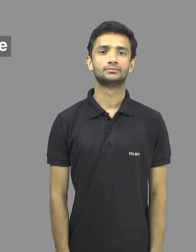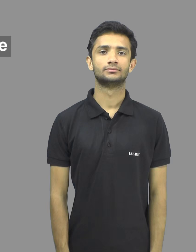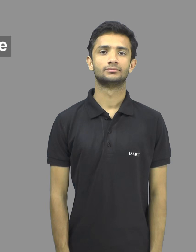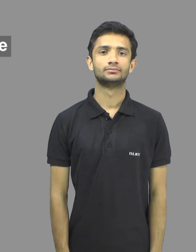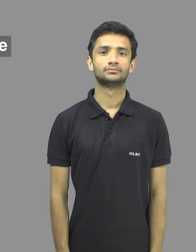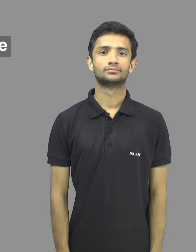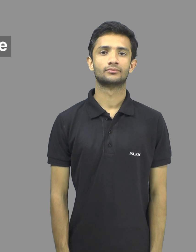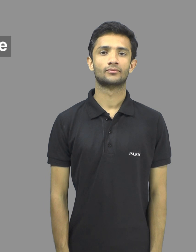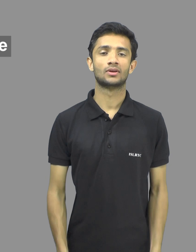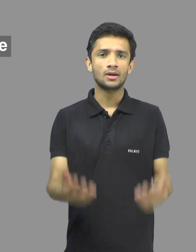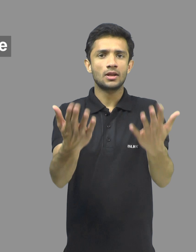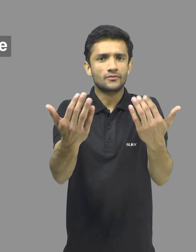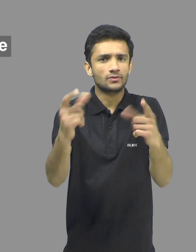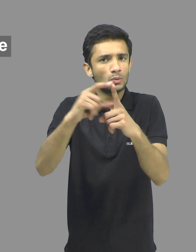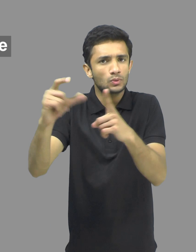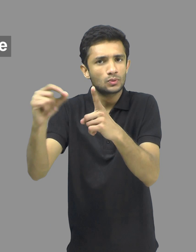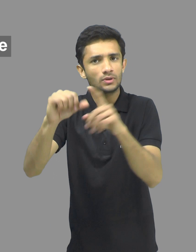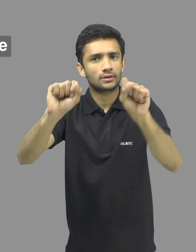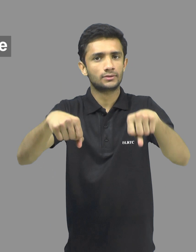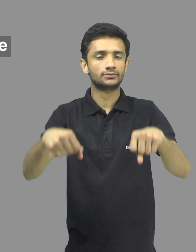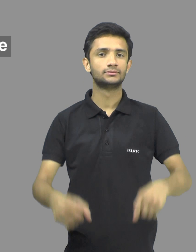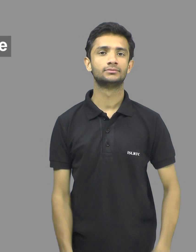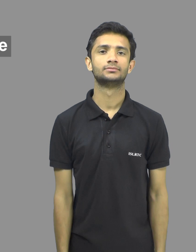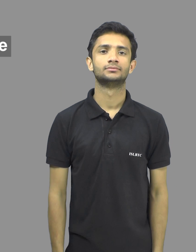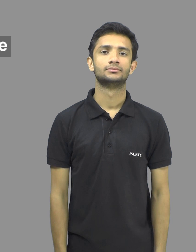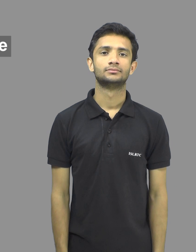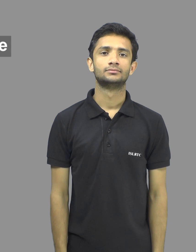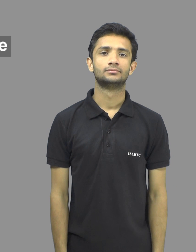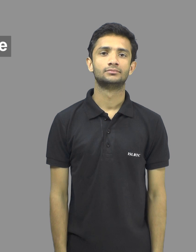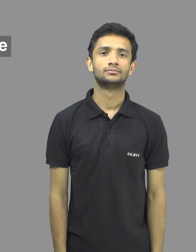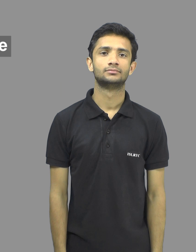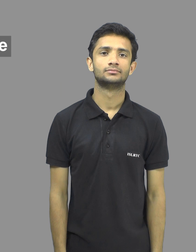Capable